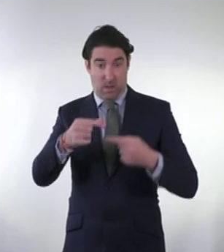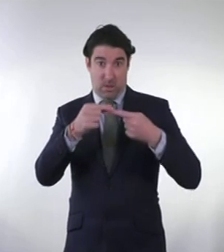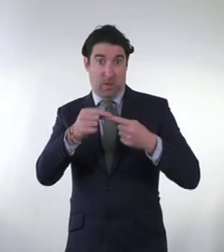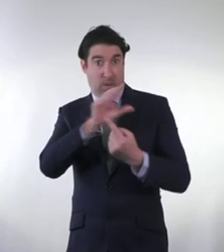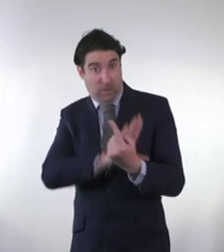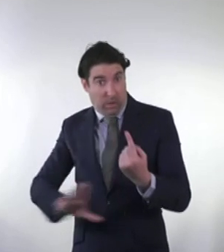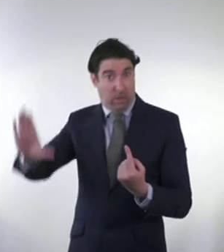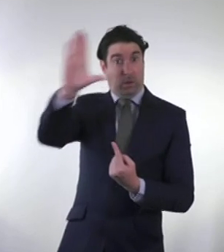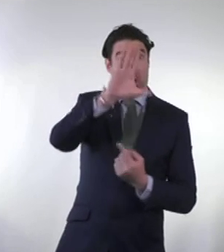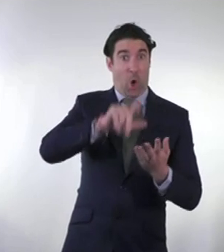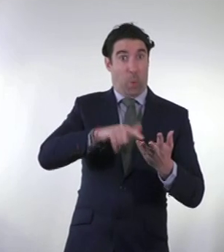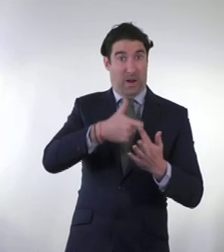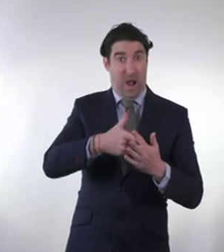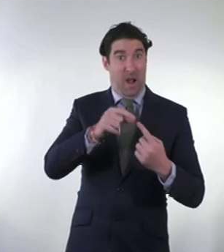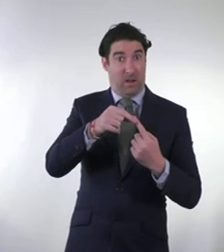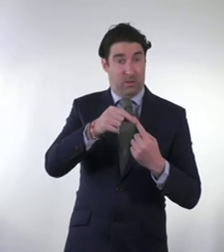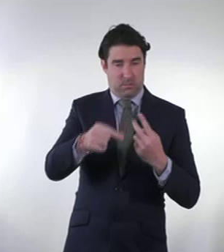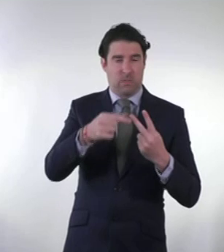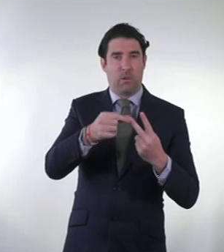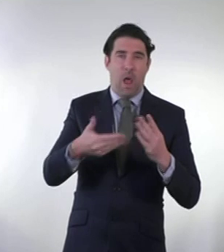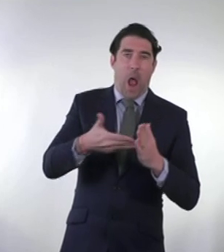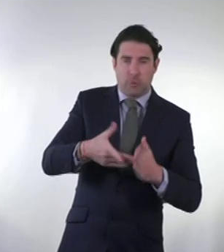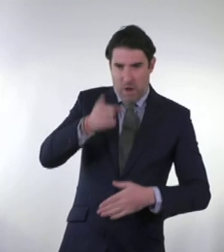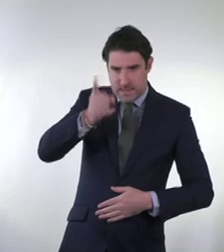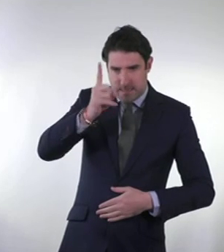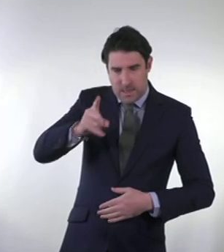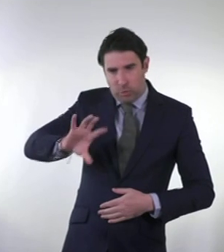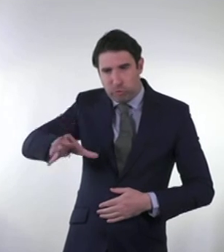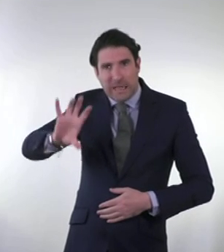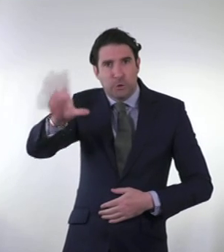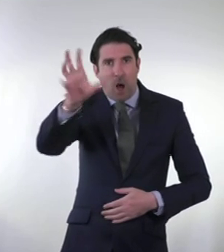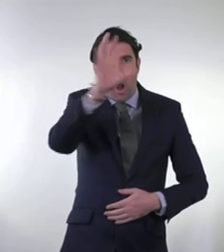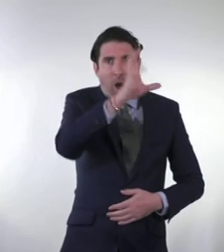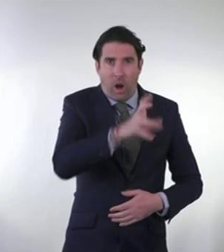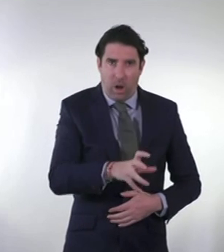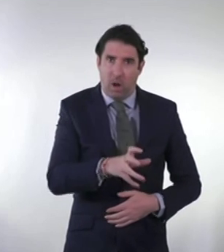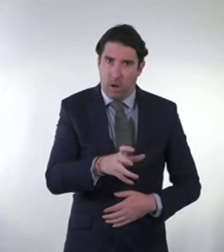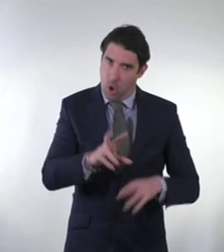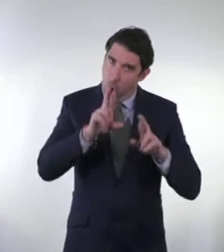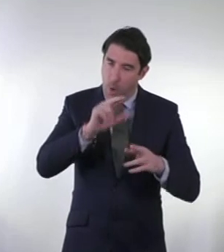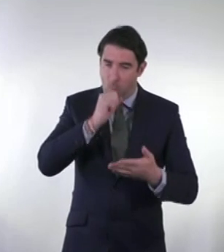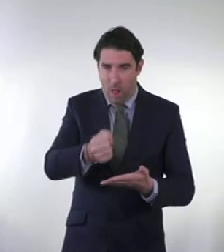and learned Gentleman supported and whose effect we hope to see in the coming days and weeks.